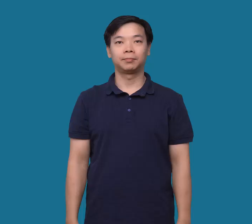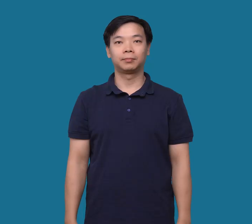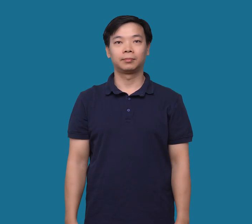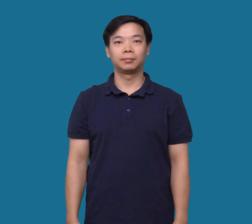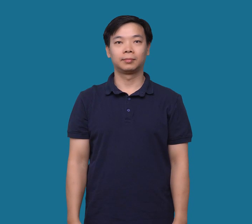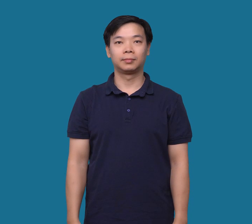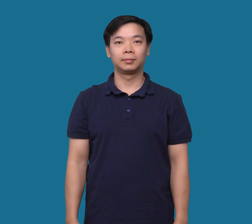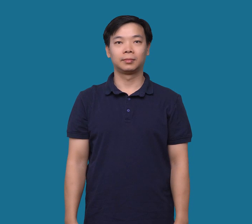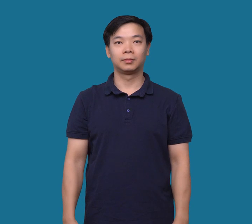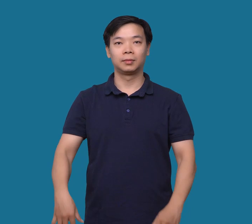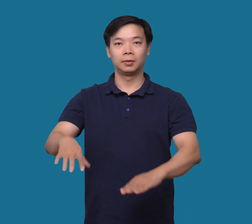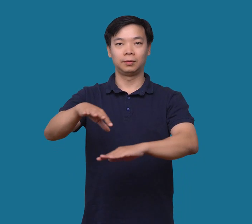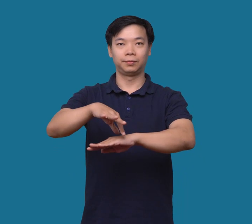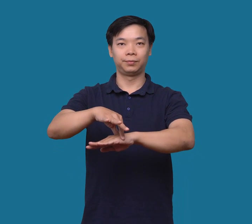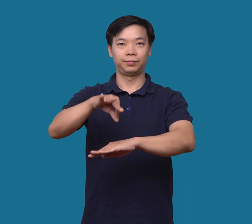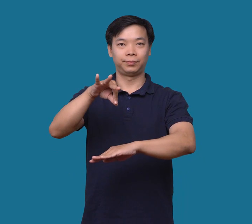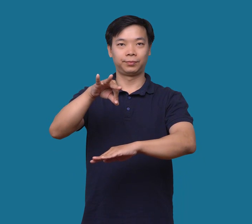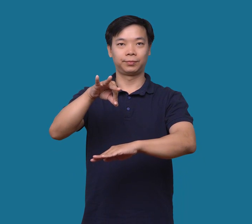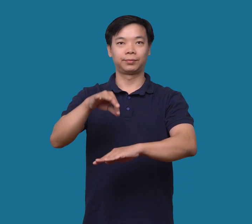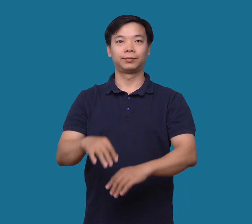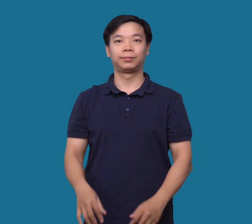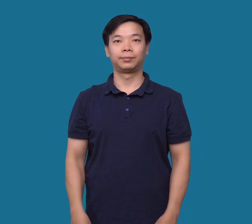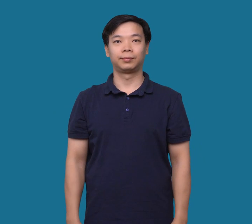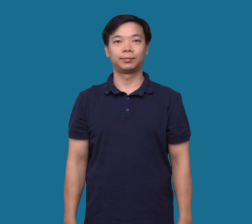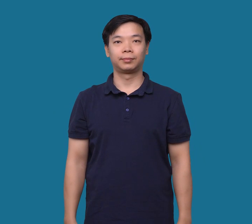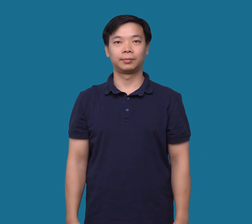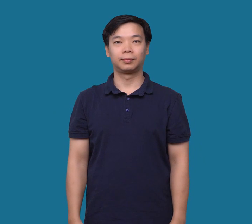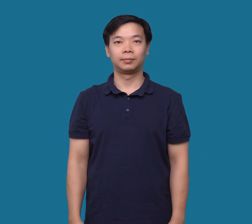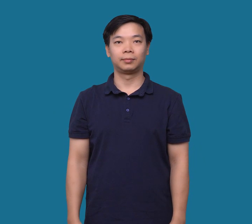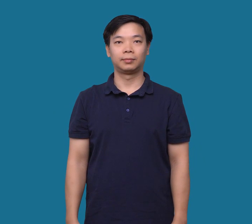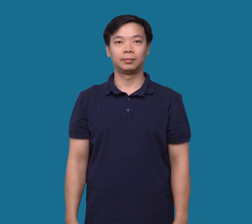tuần